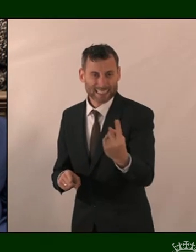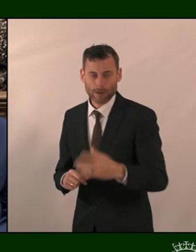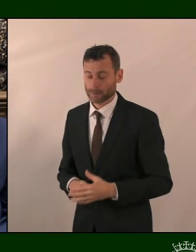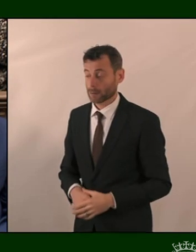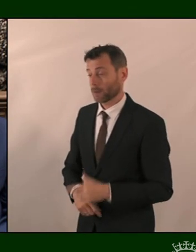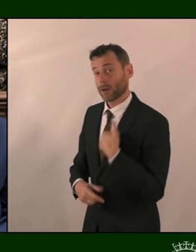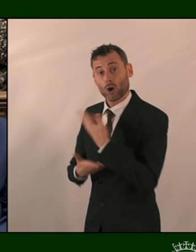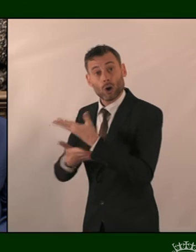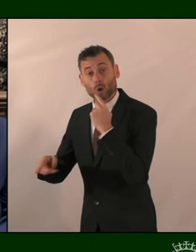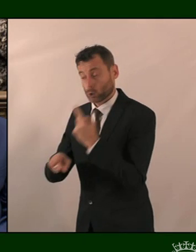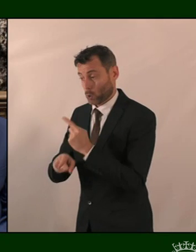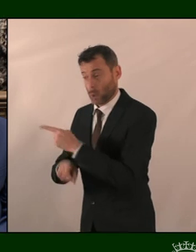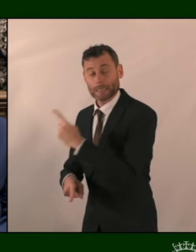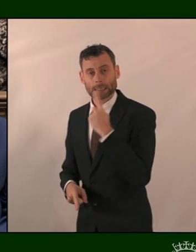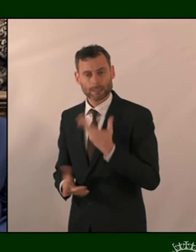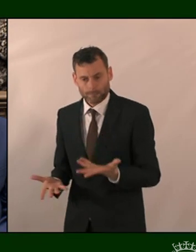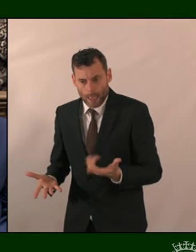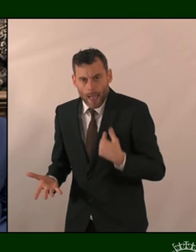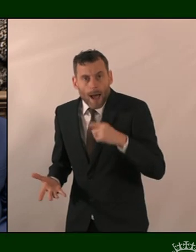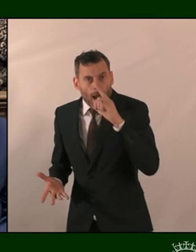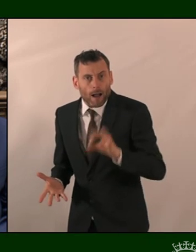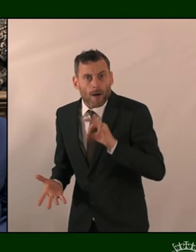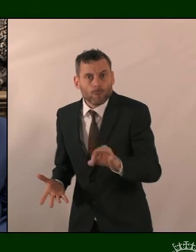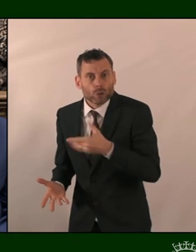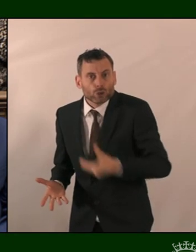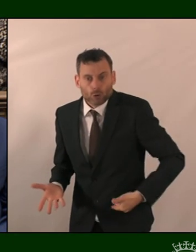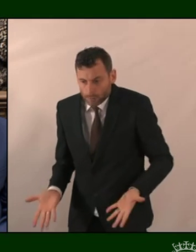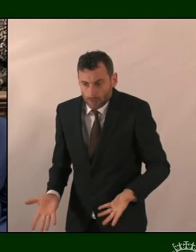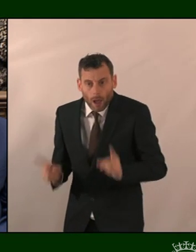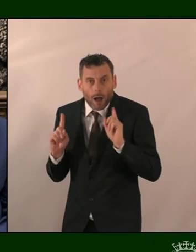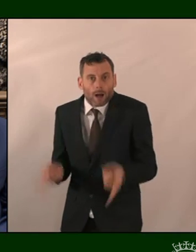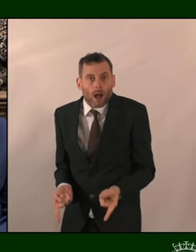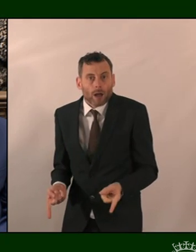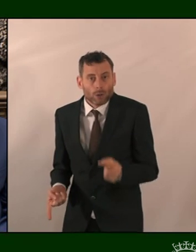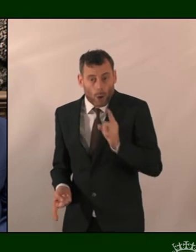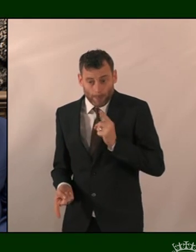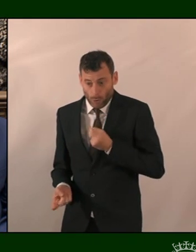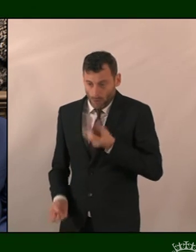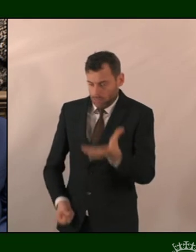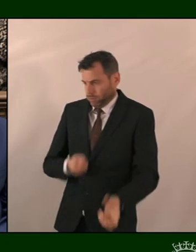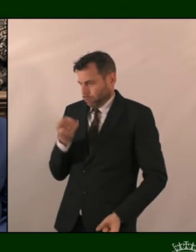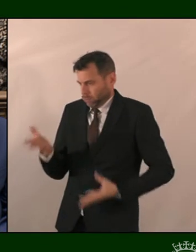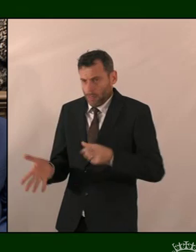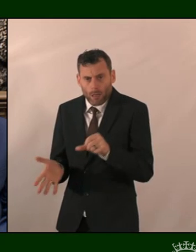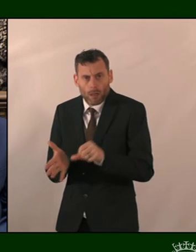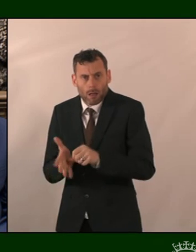They have told me that they cannot afford the insurance on their homes, as costs have skyrocketed.